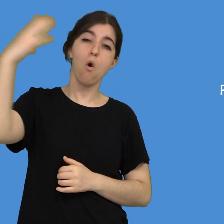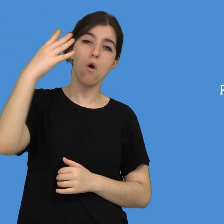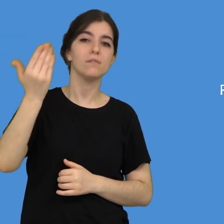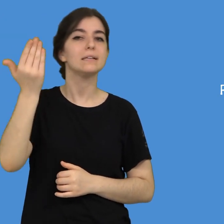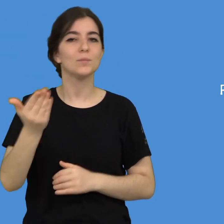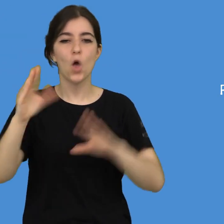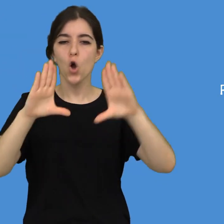importar